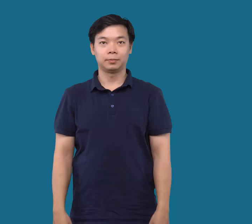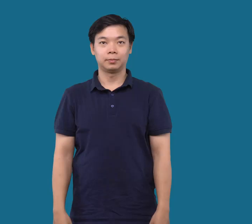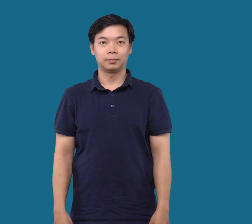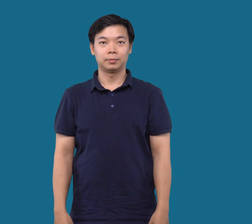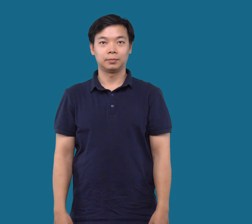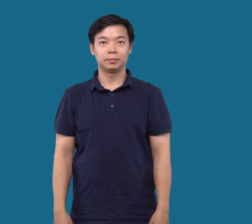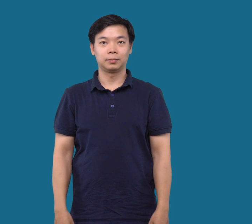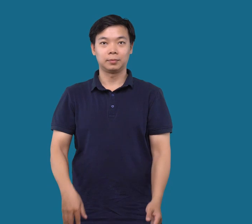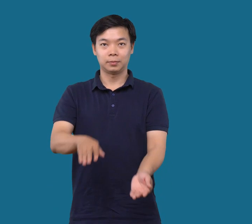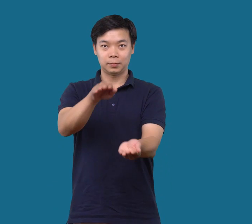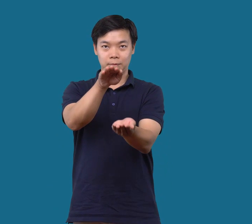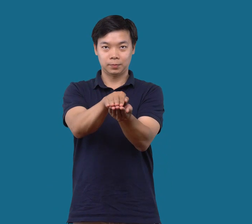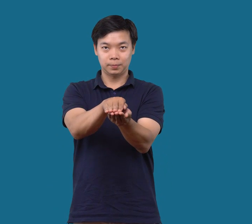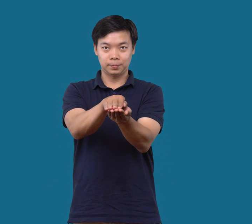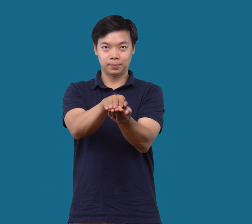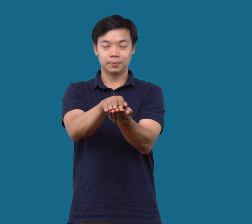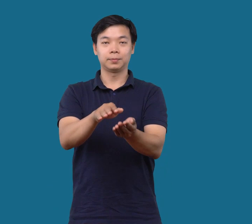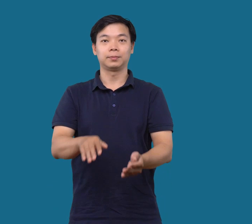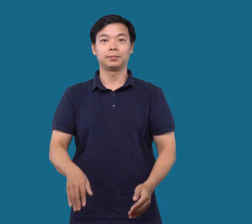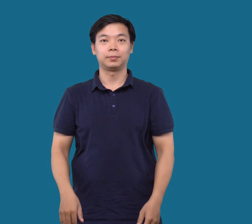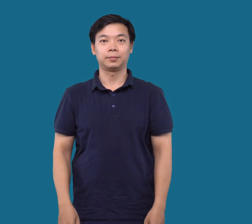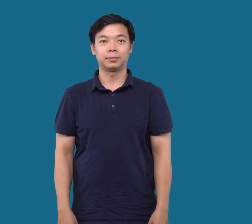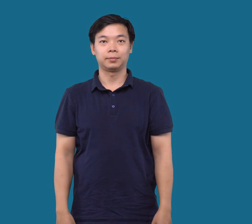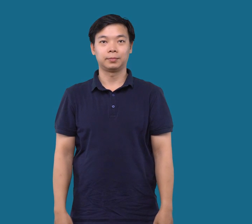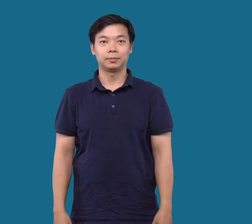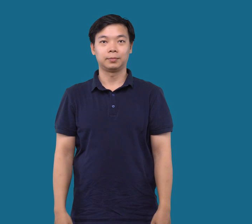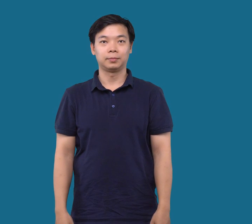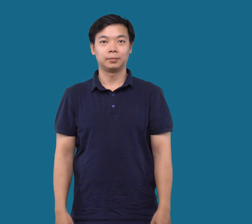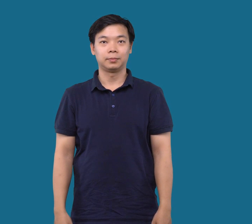hộp